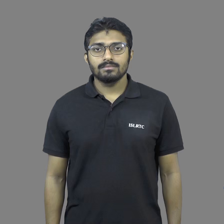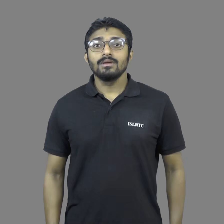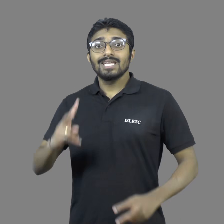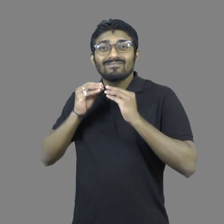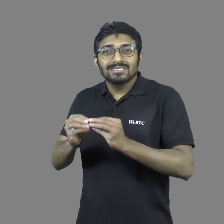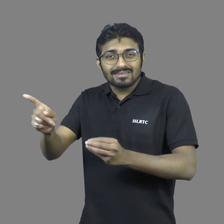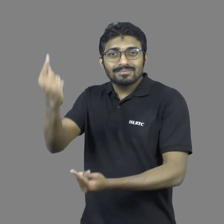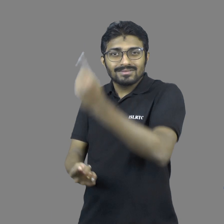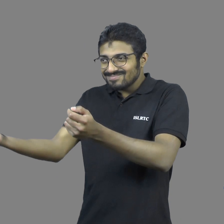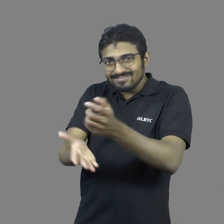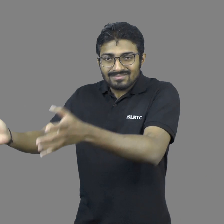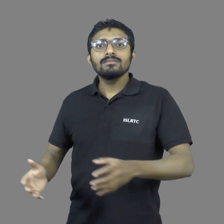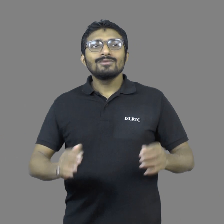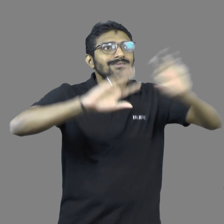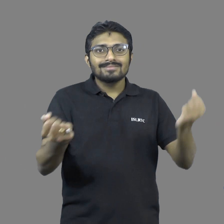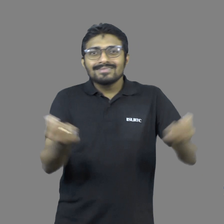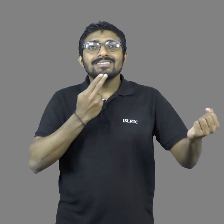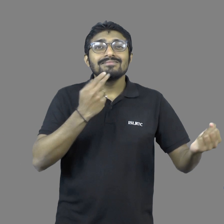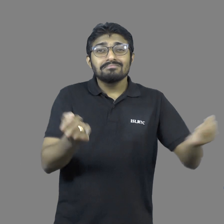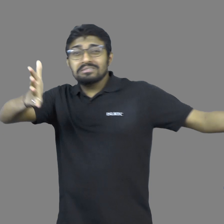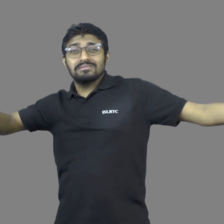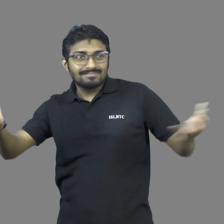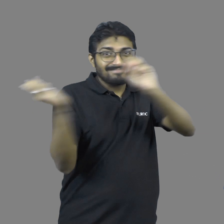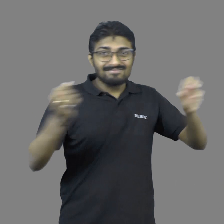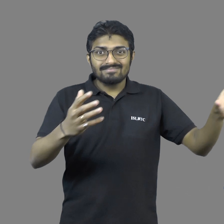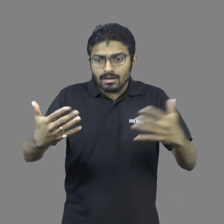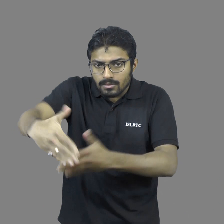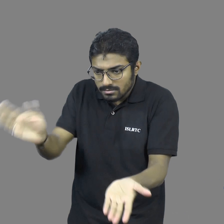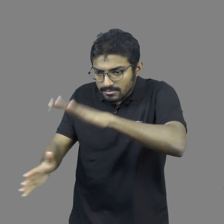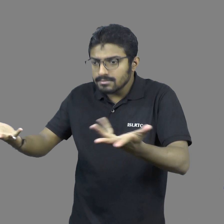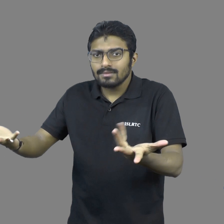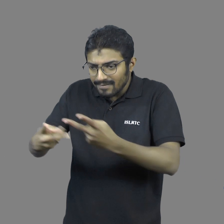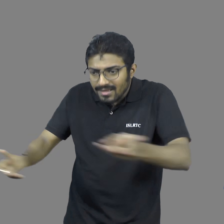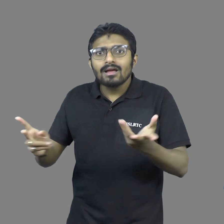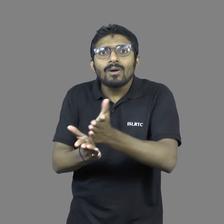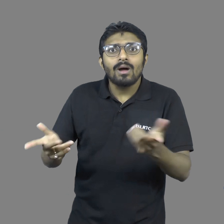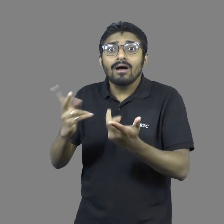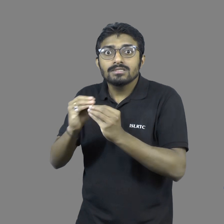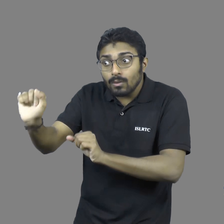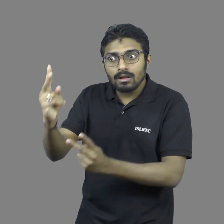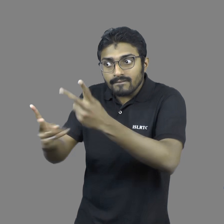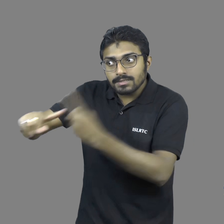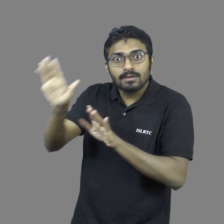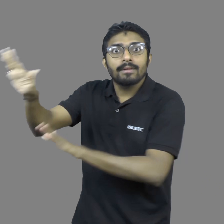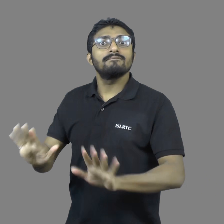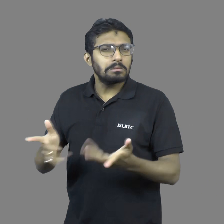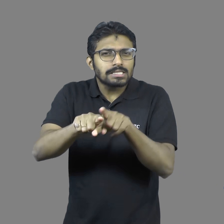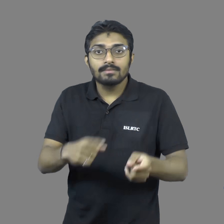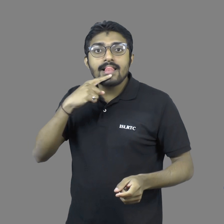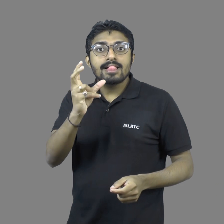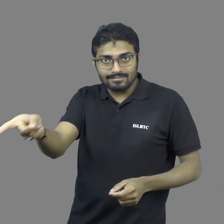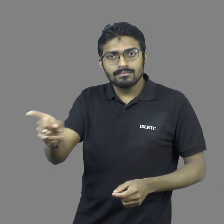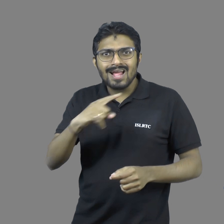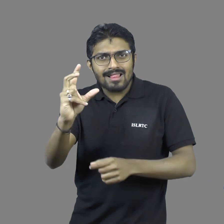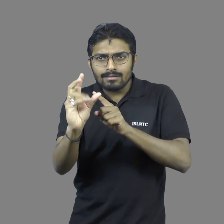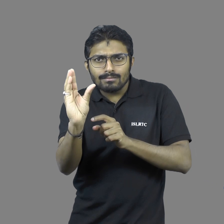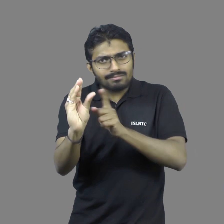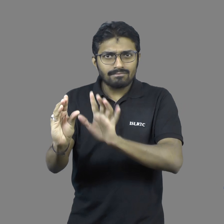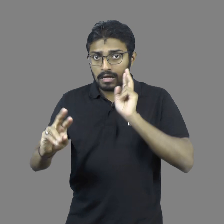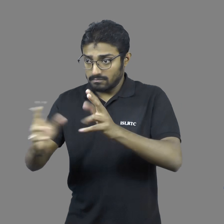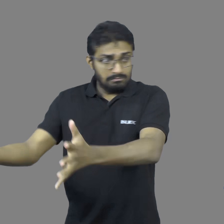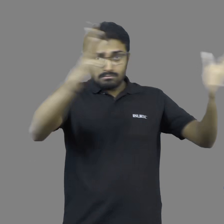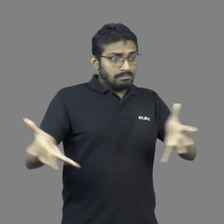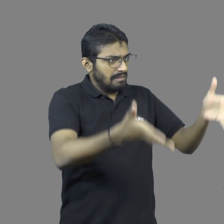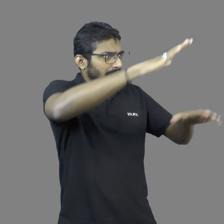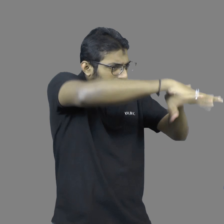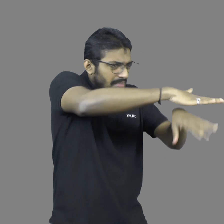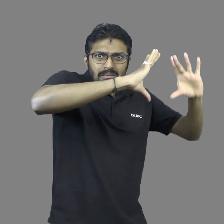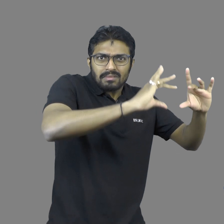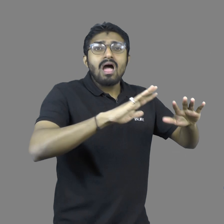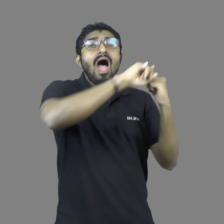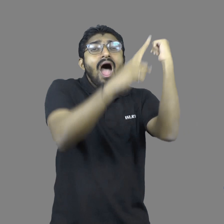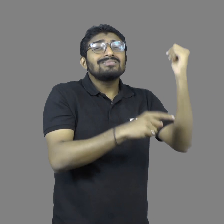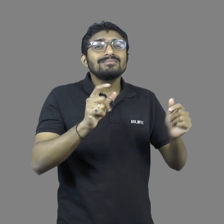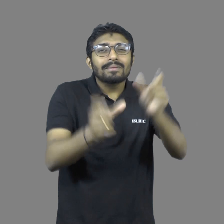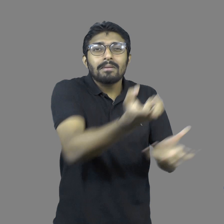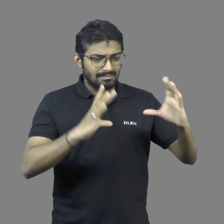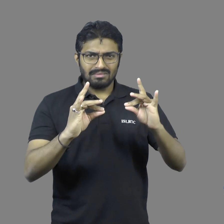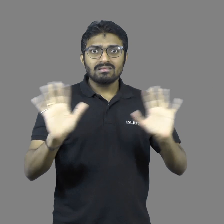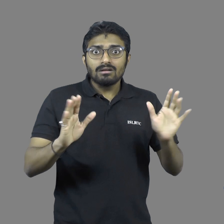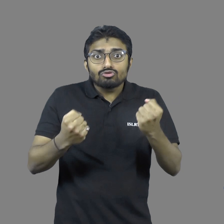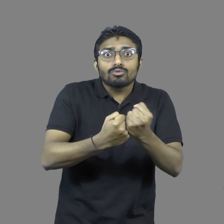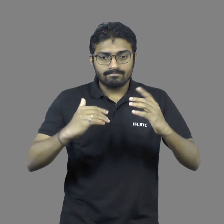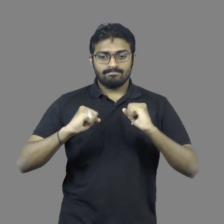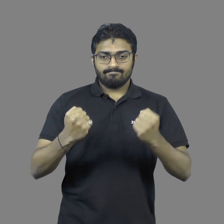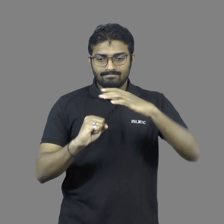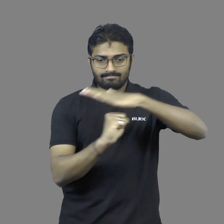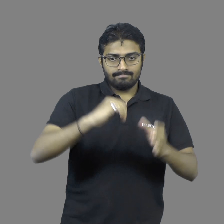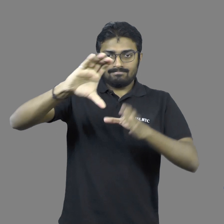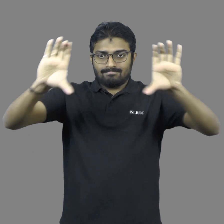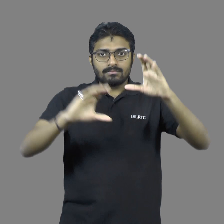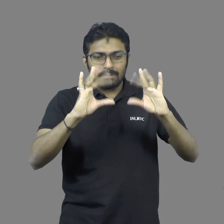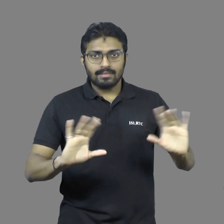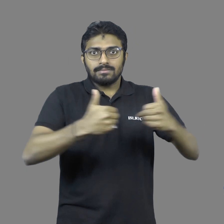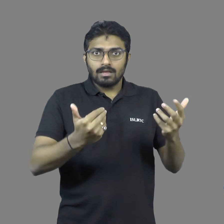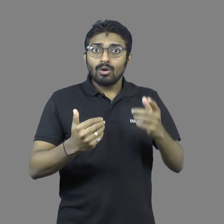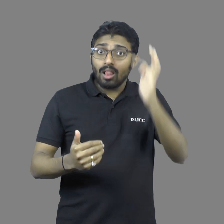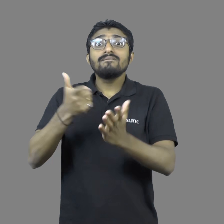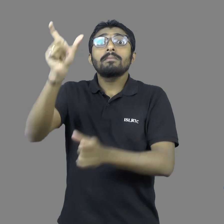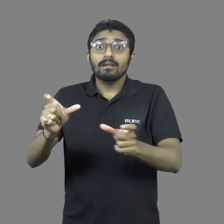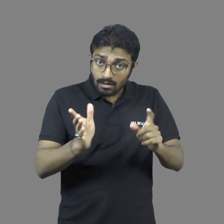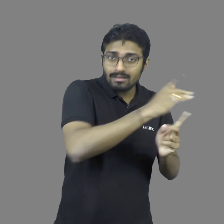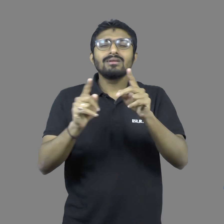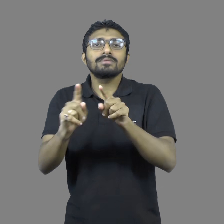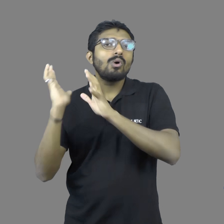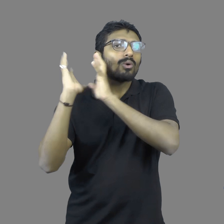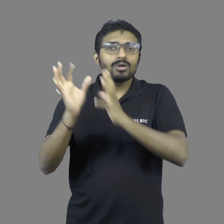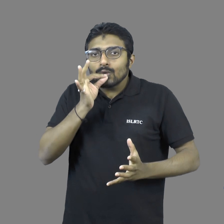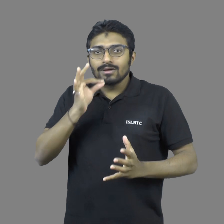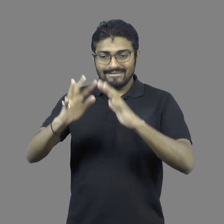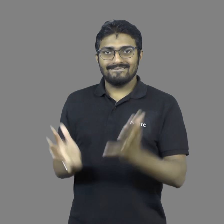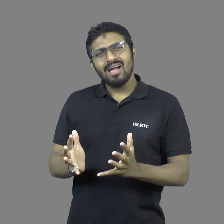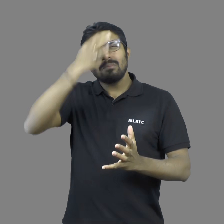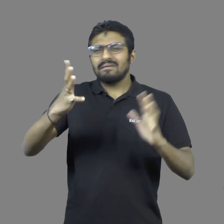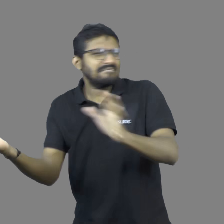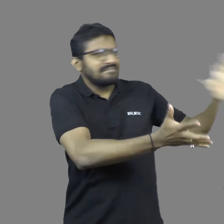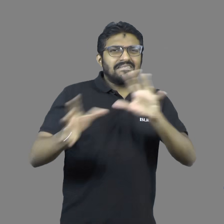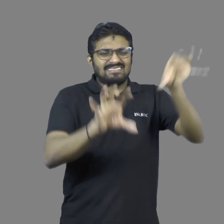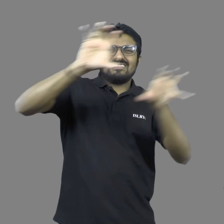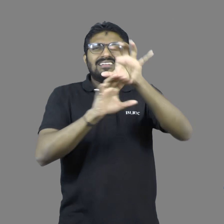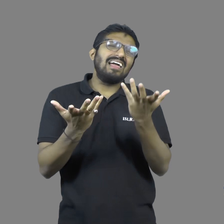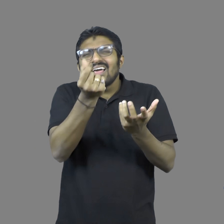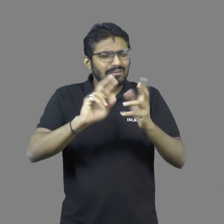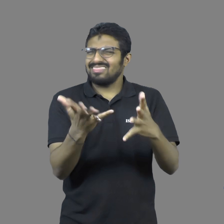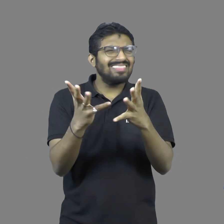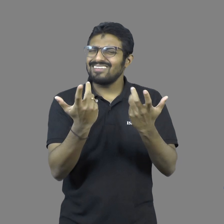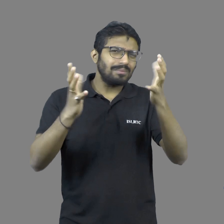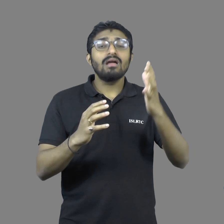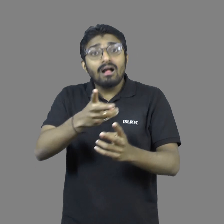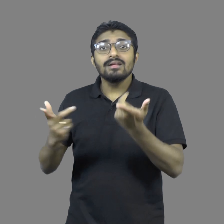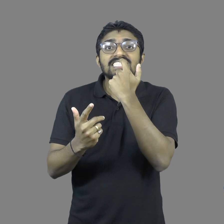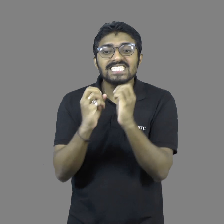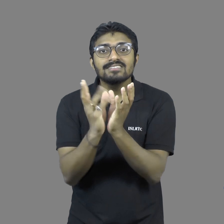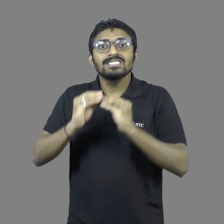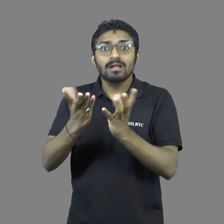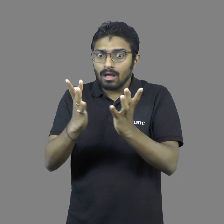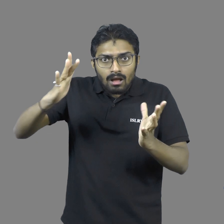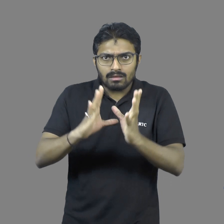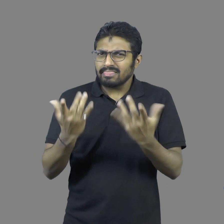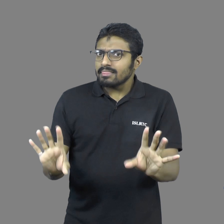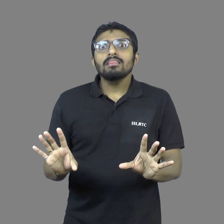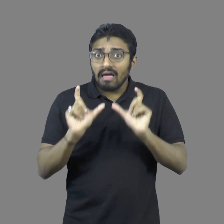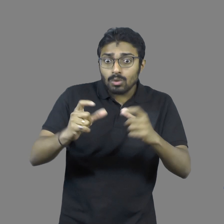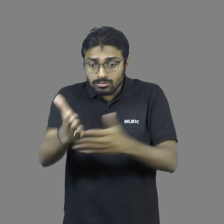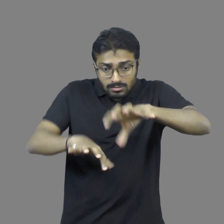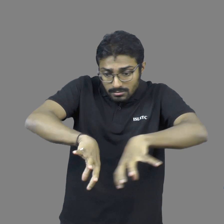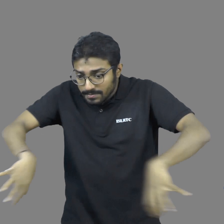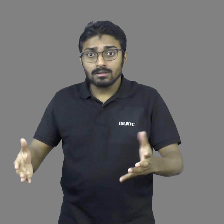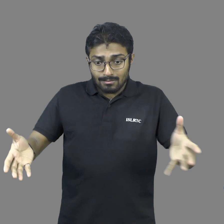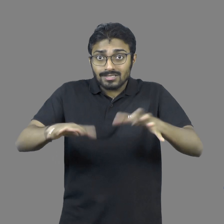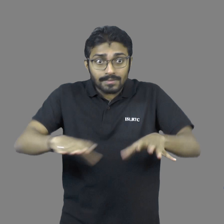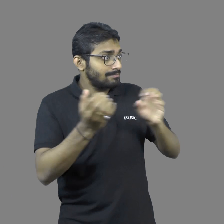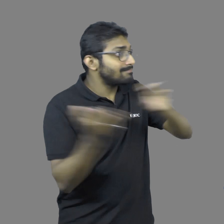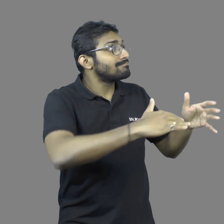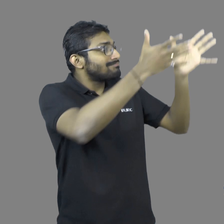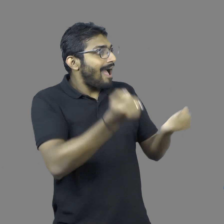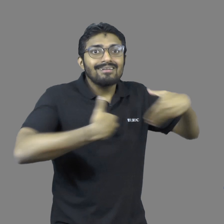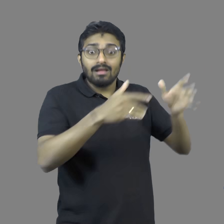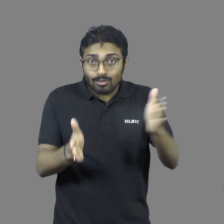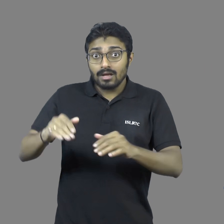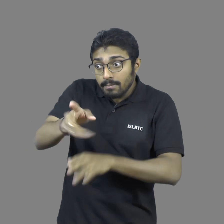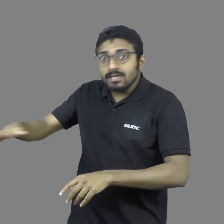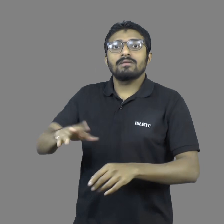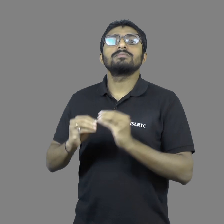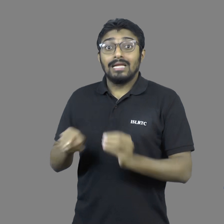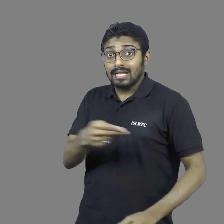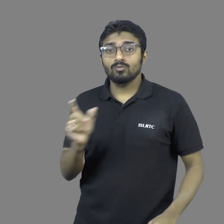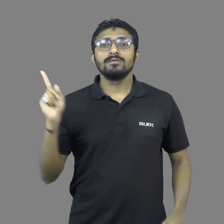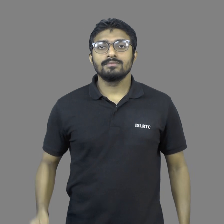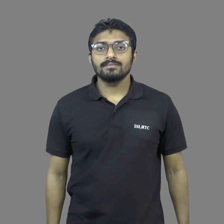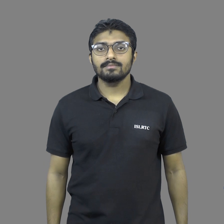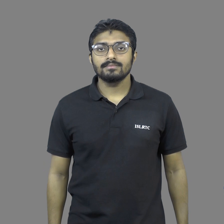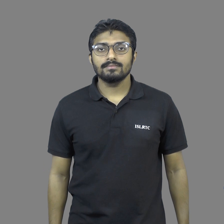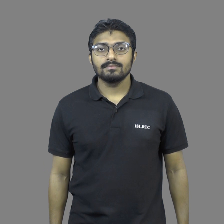Packing